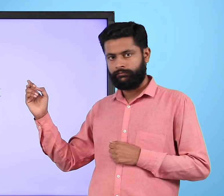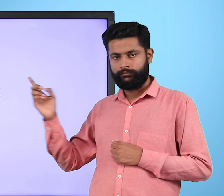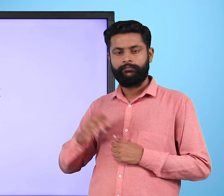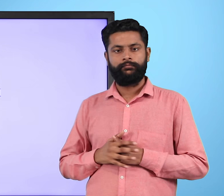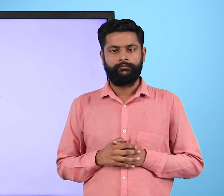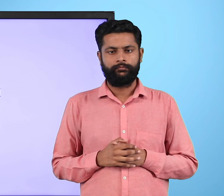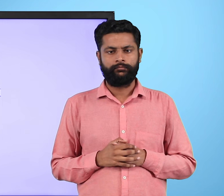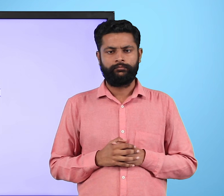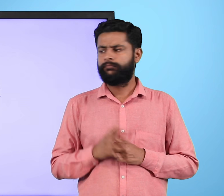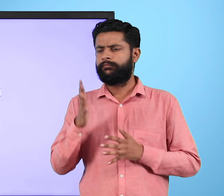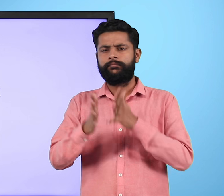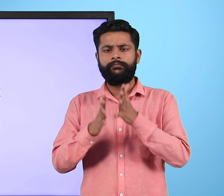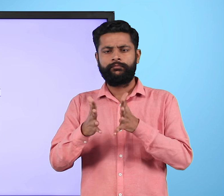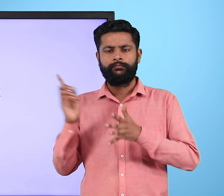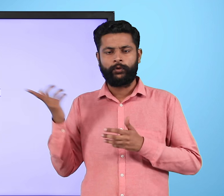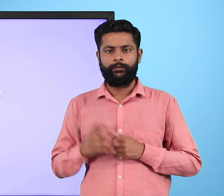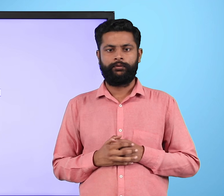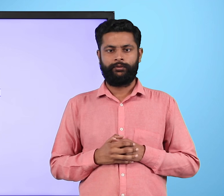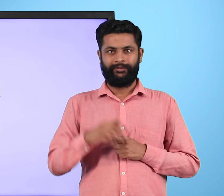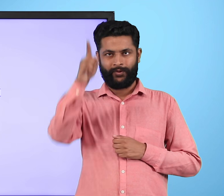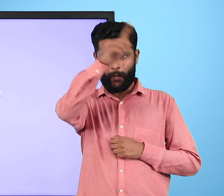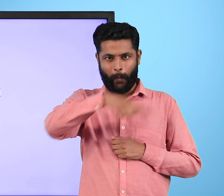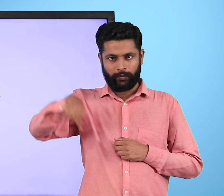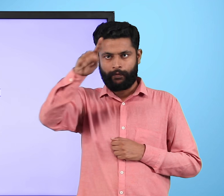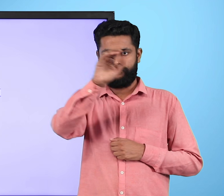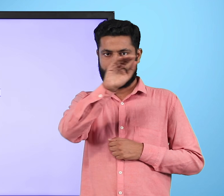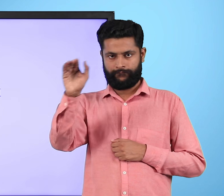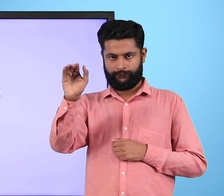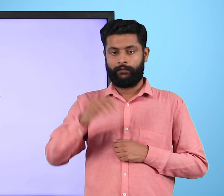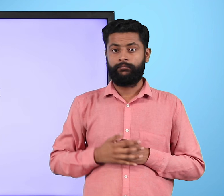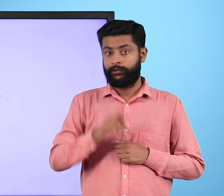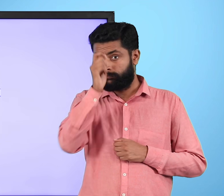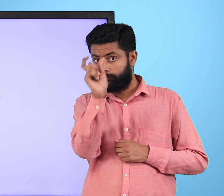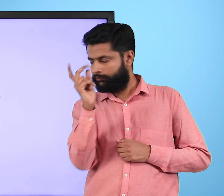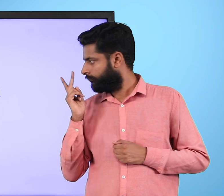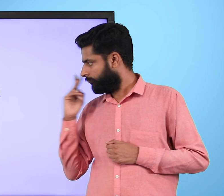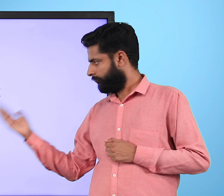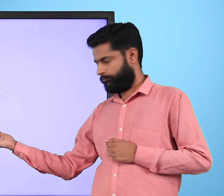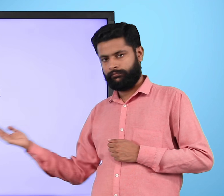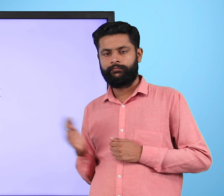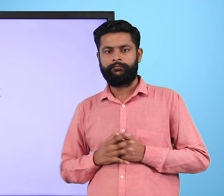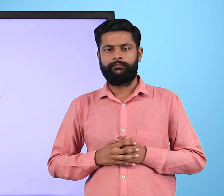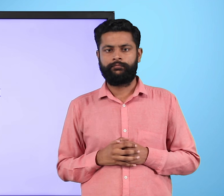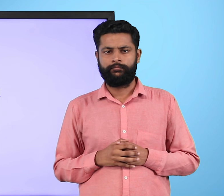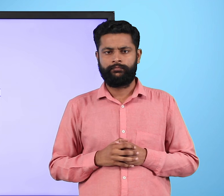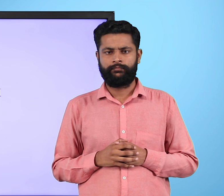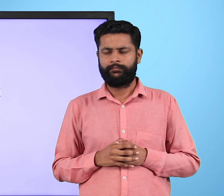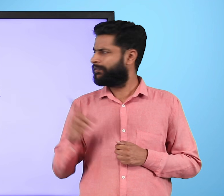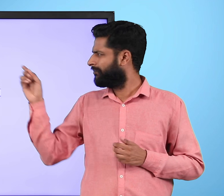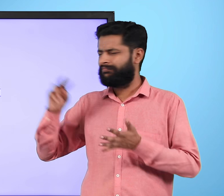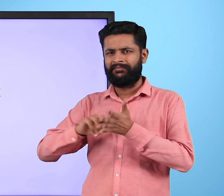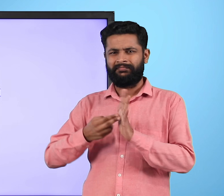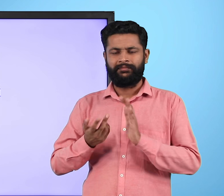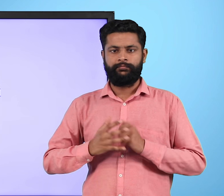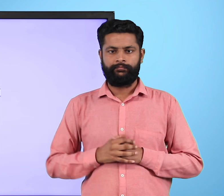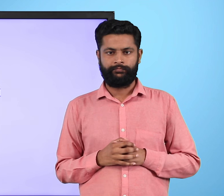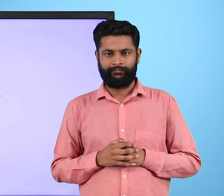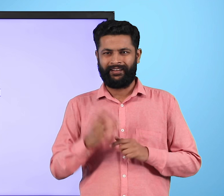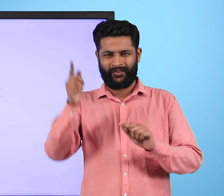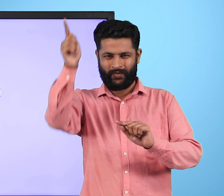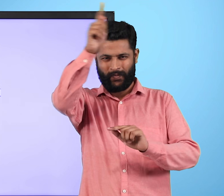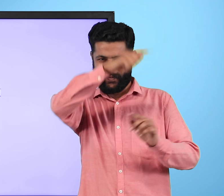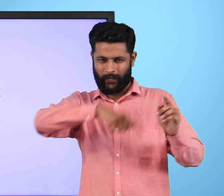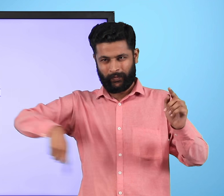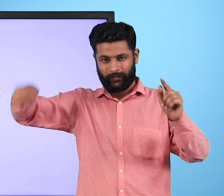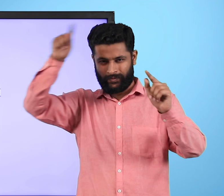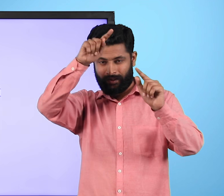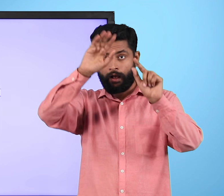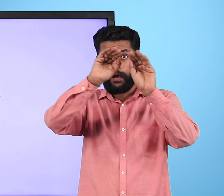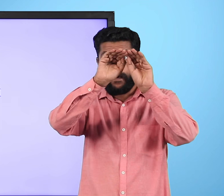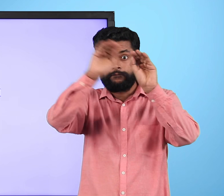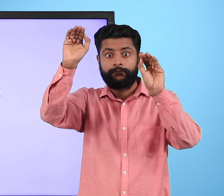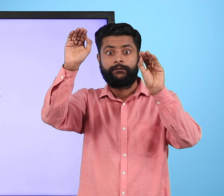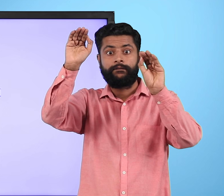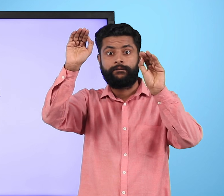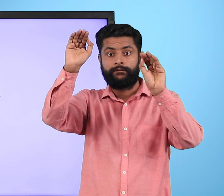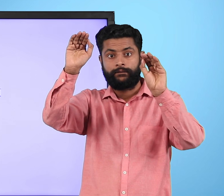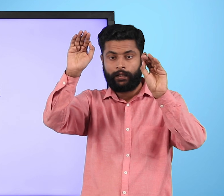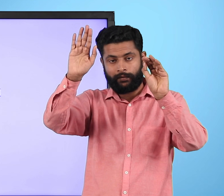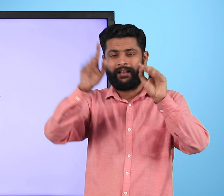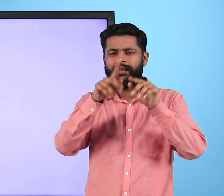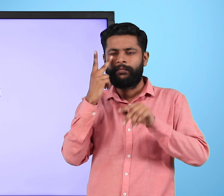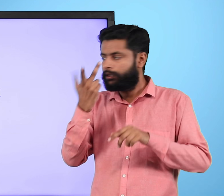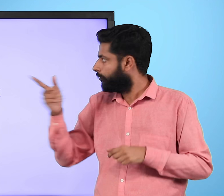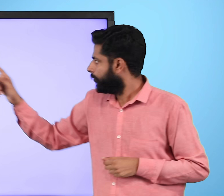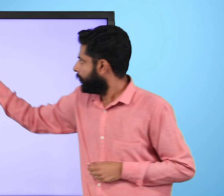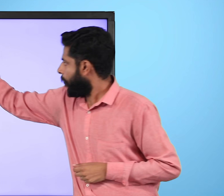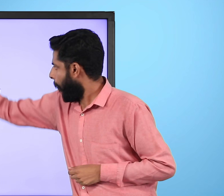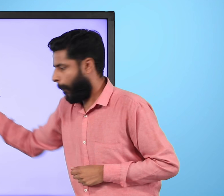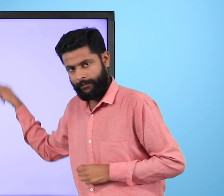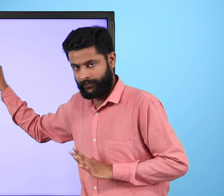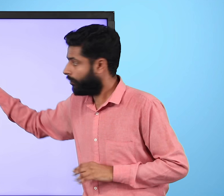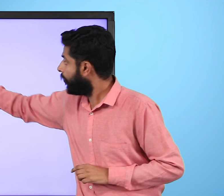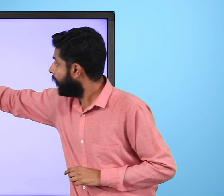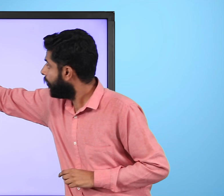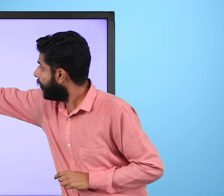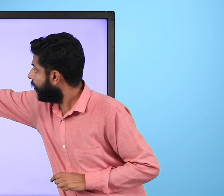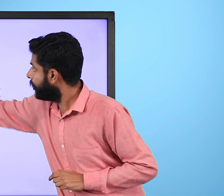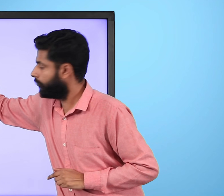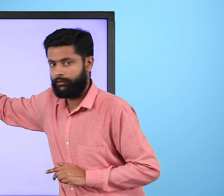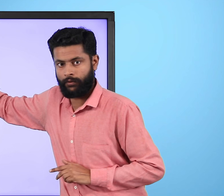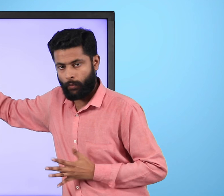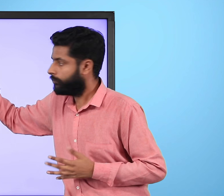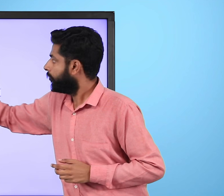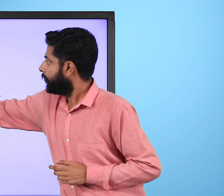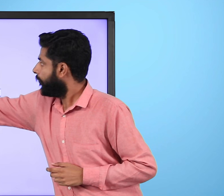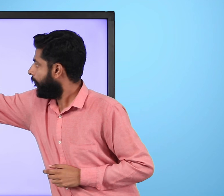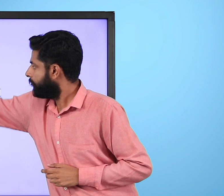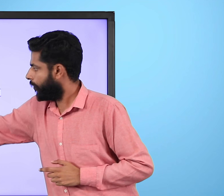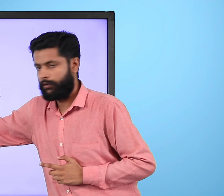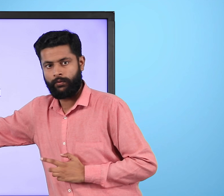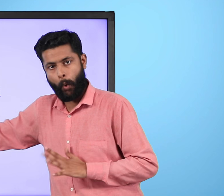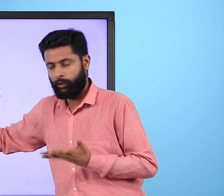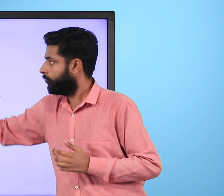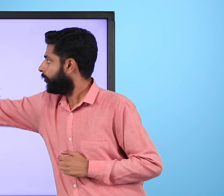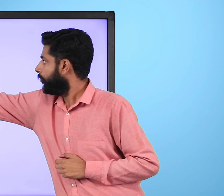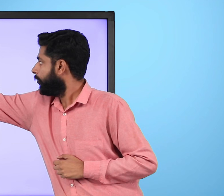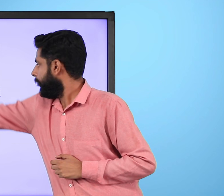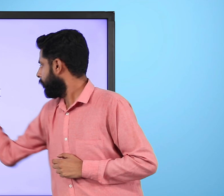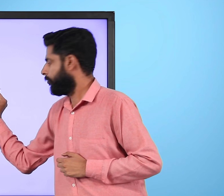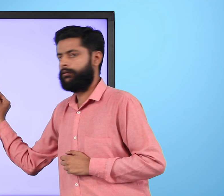A chord of a circle is a line segment joining any two points on the circle. For example, in this circle, PB, PA and PM are chords.